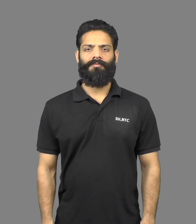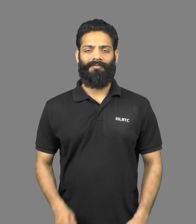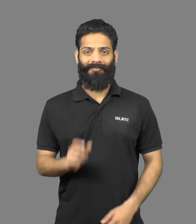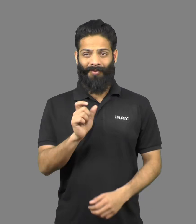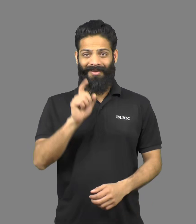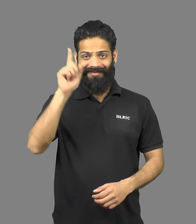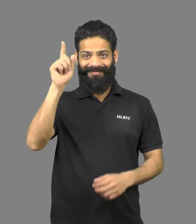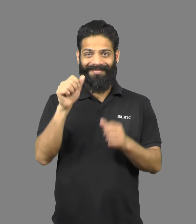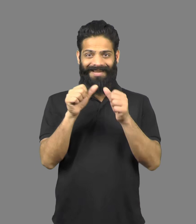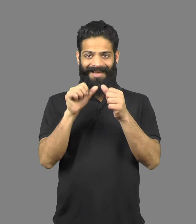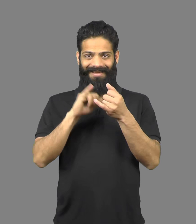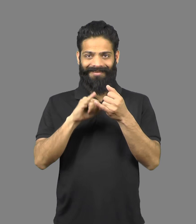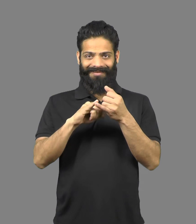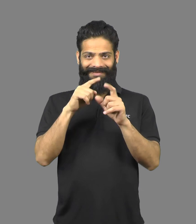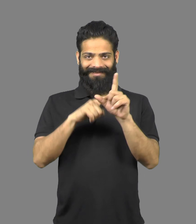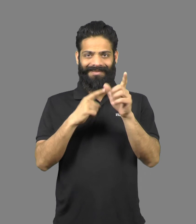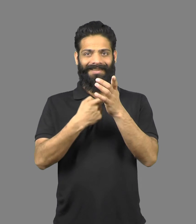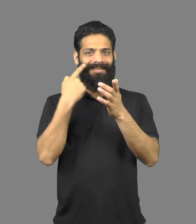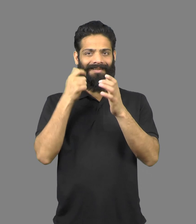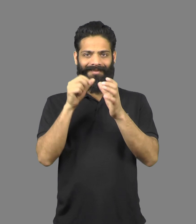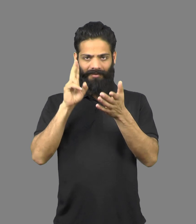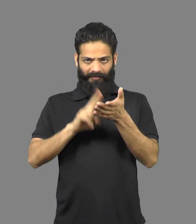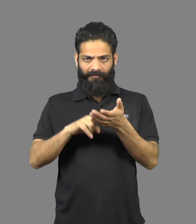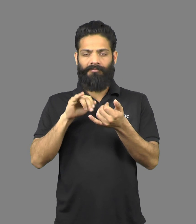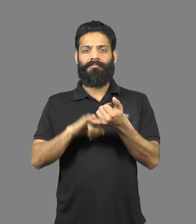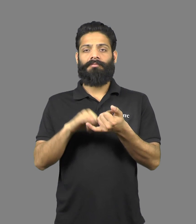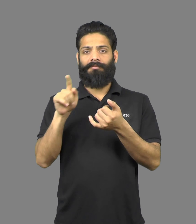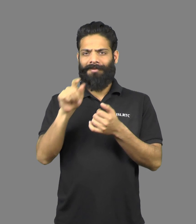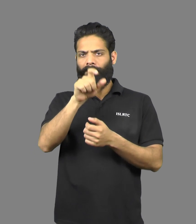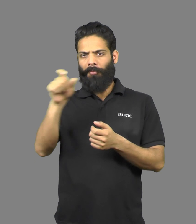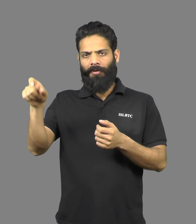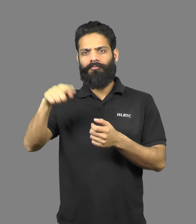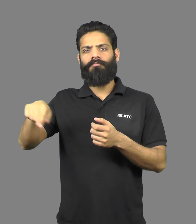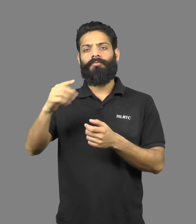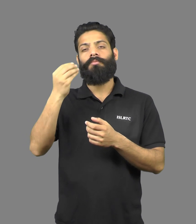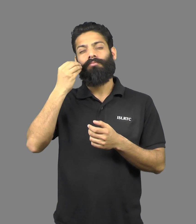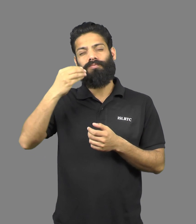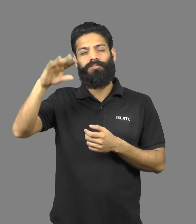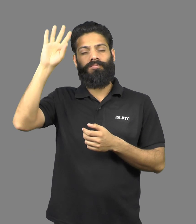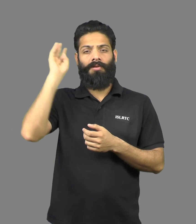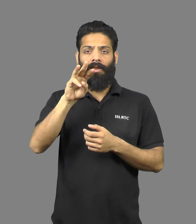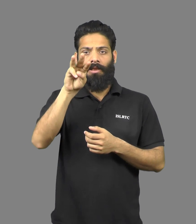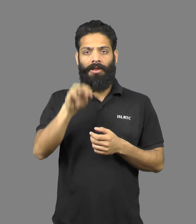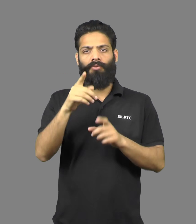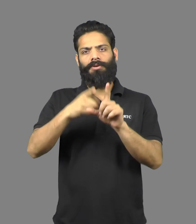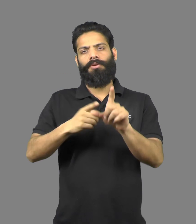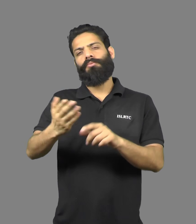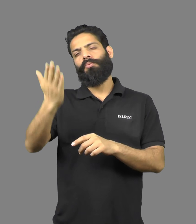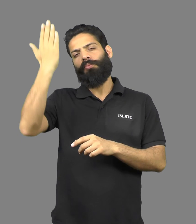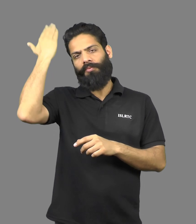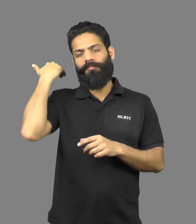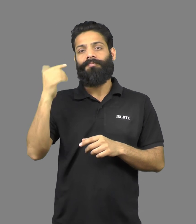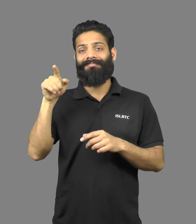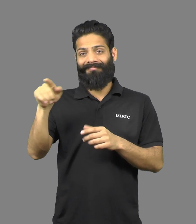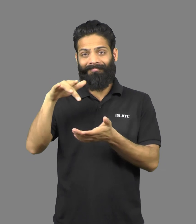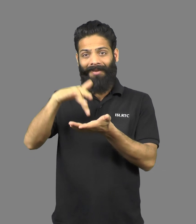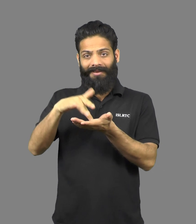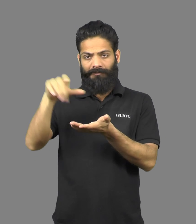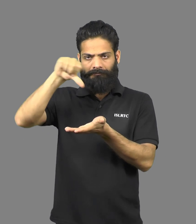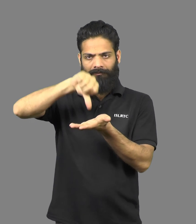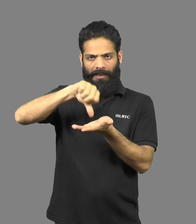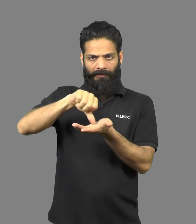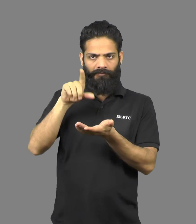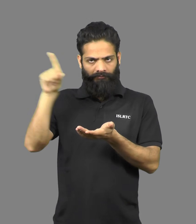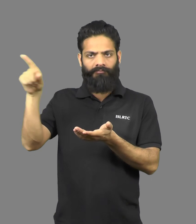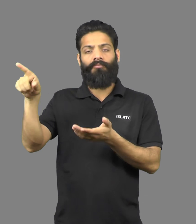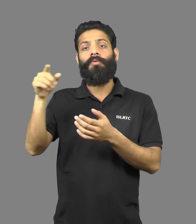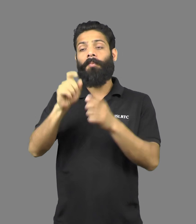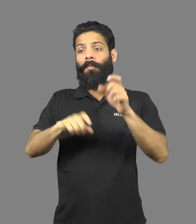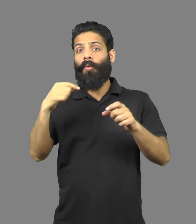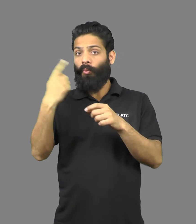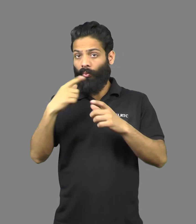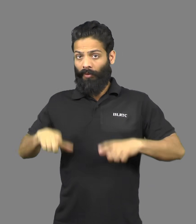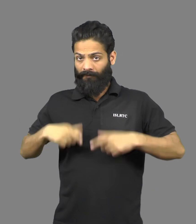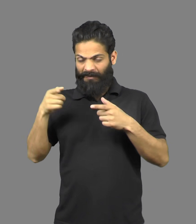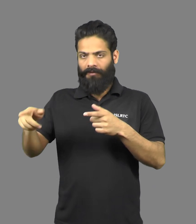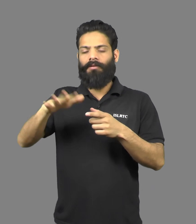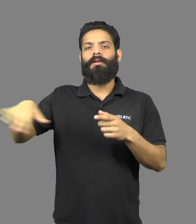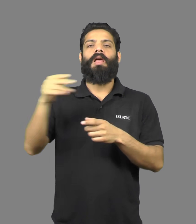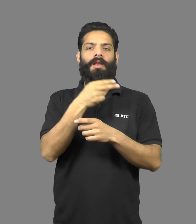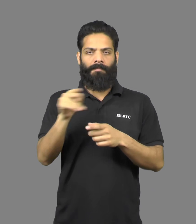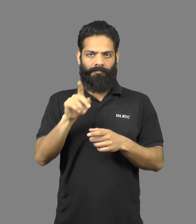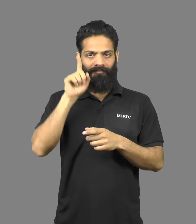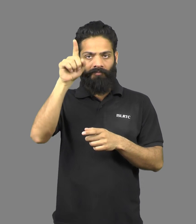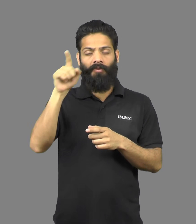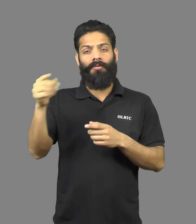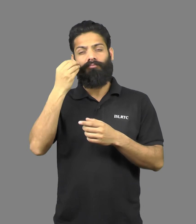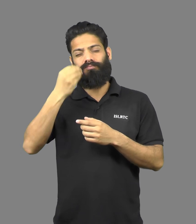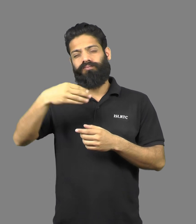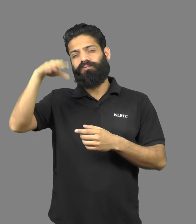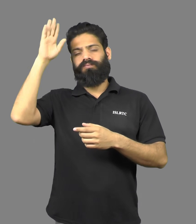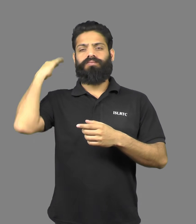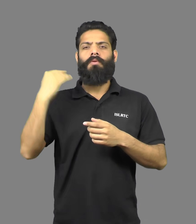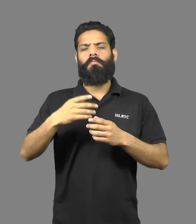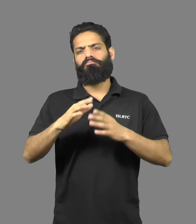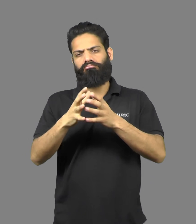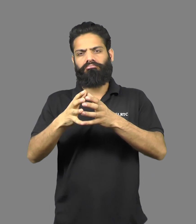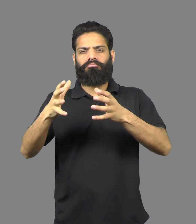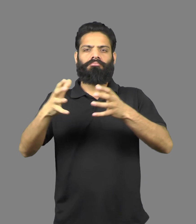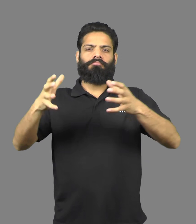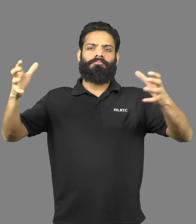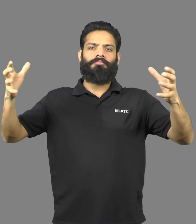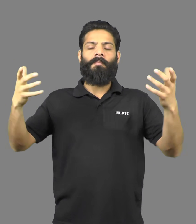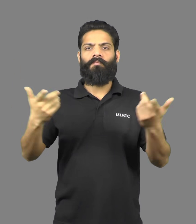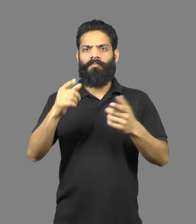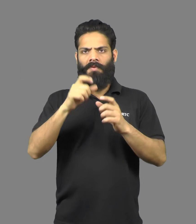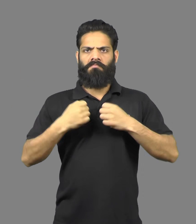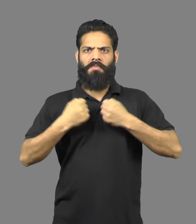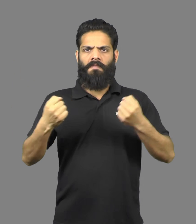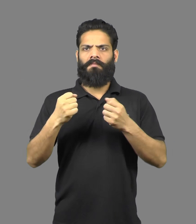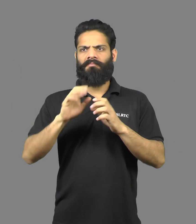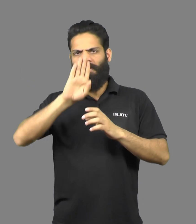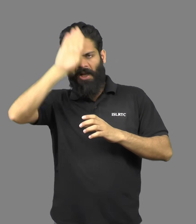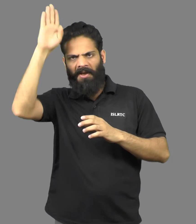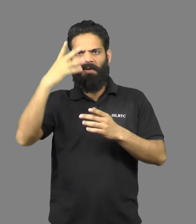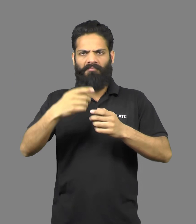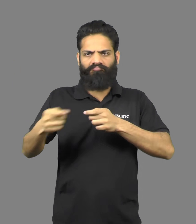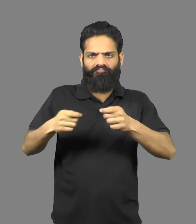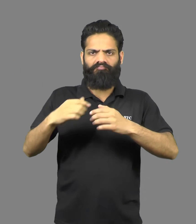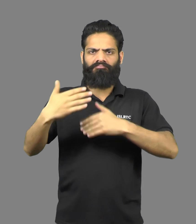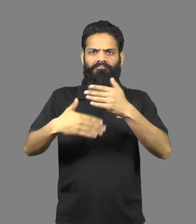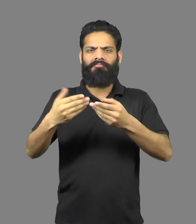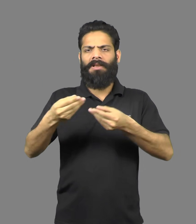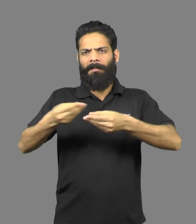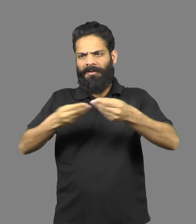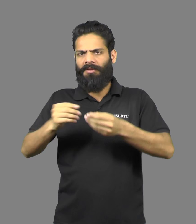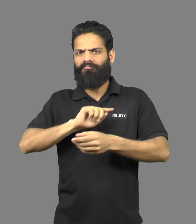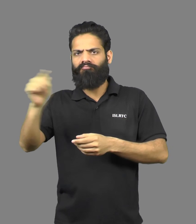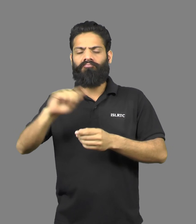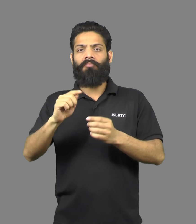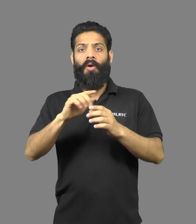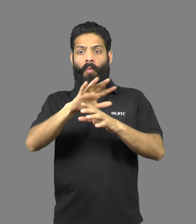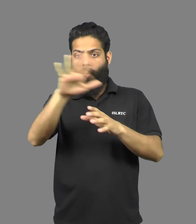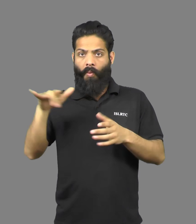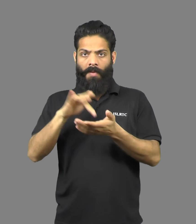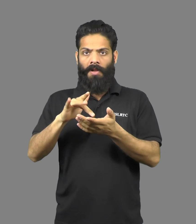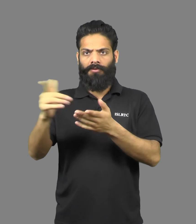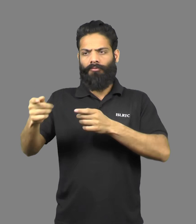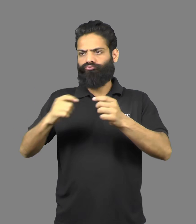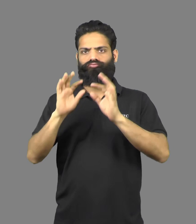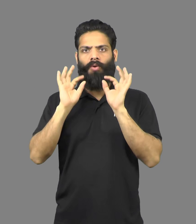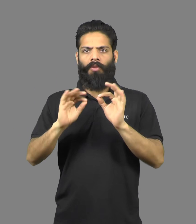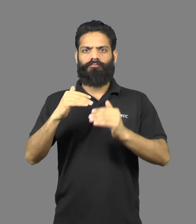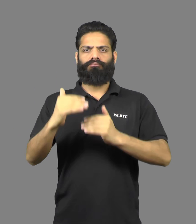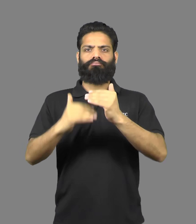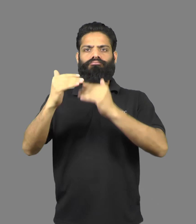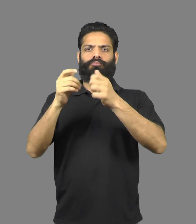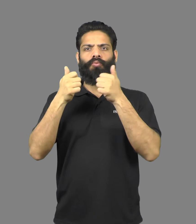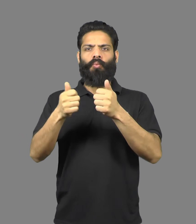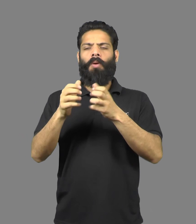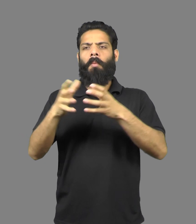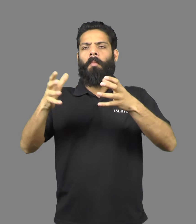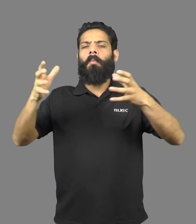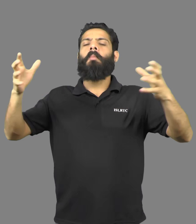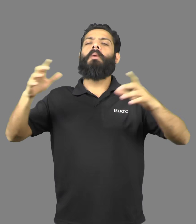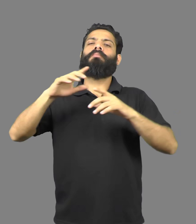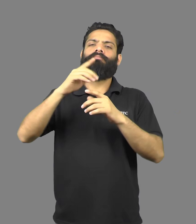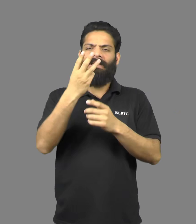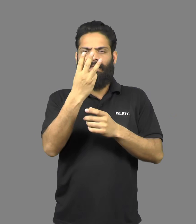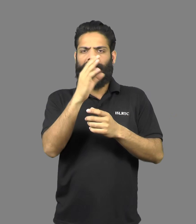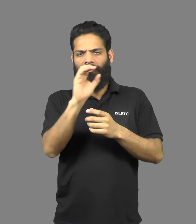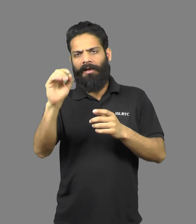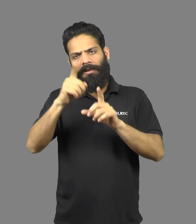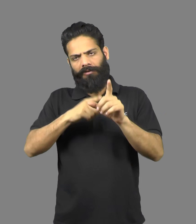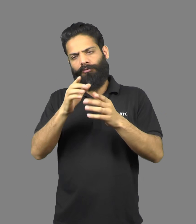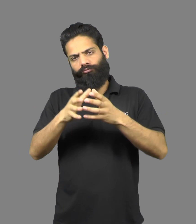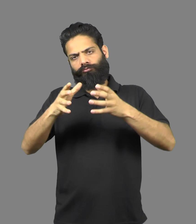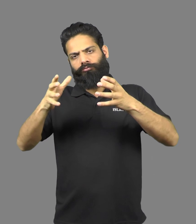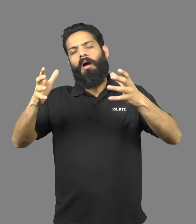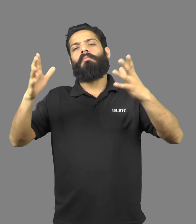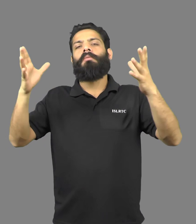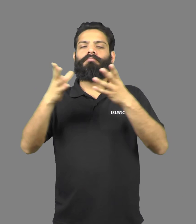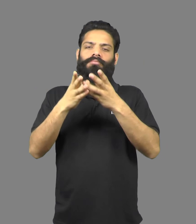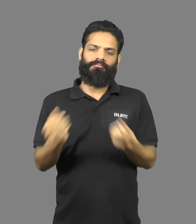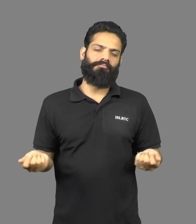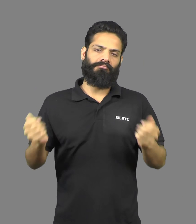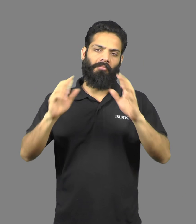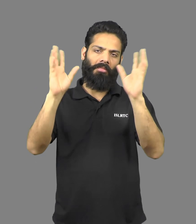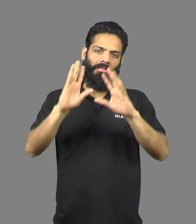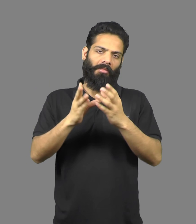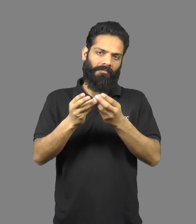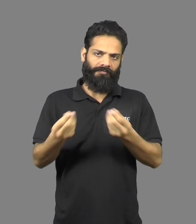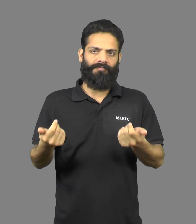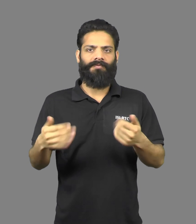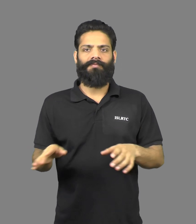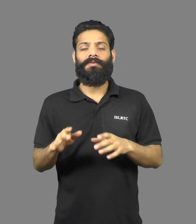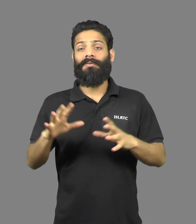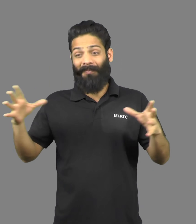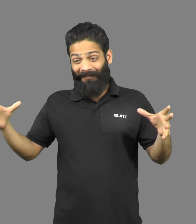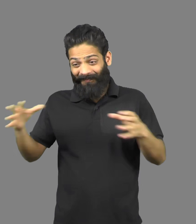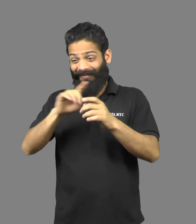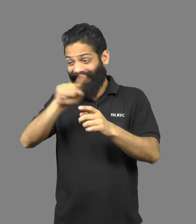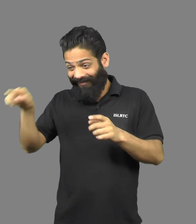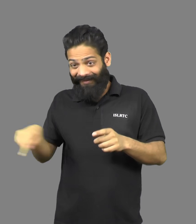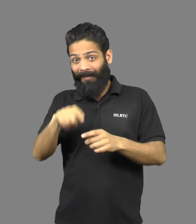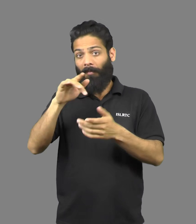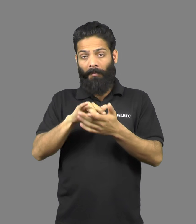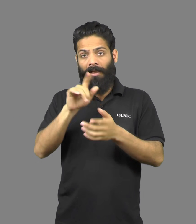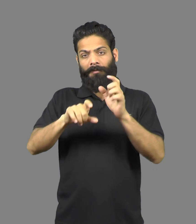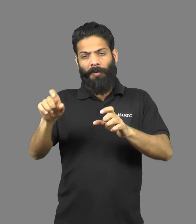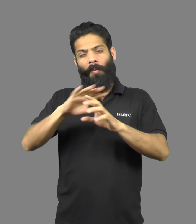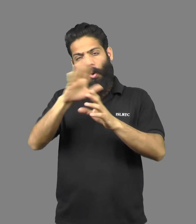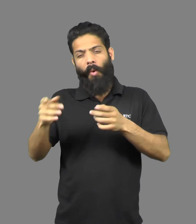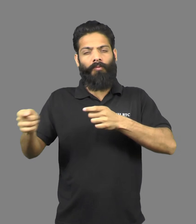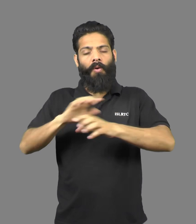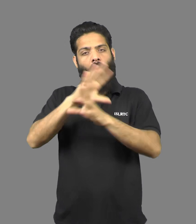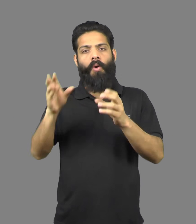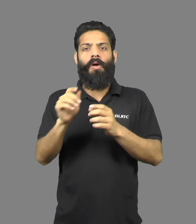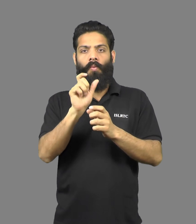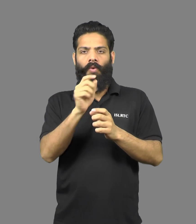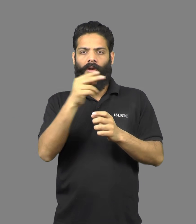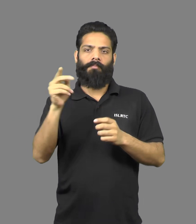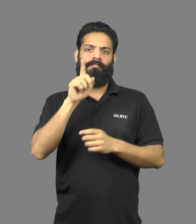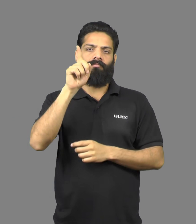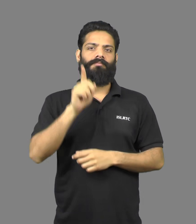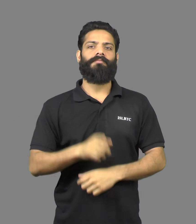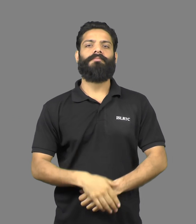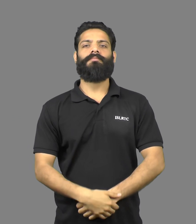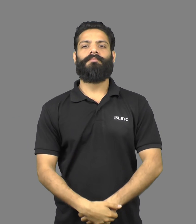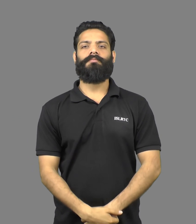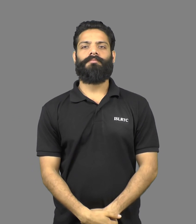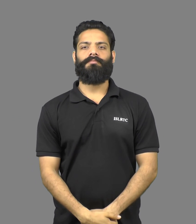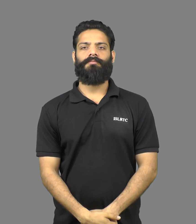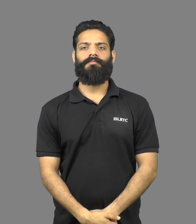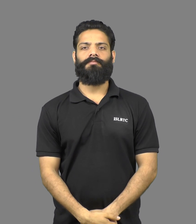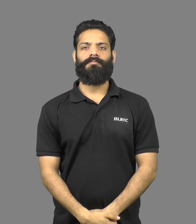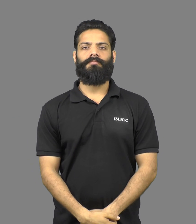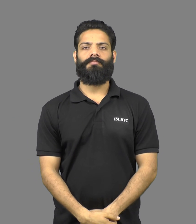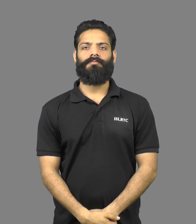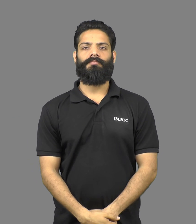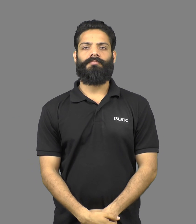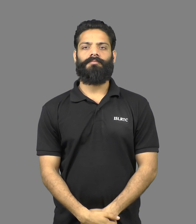Assyrians